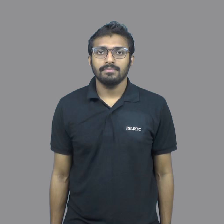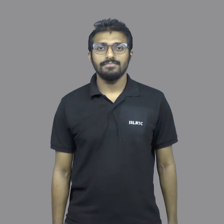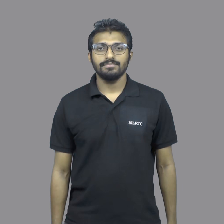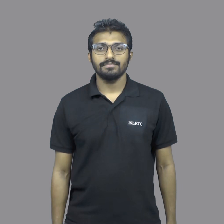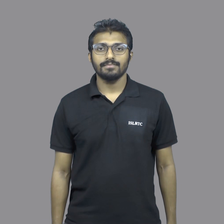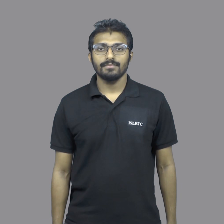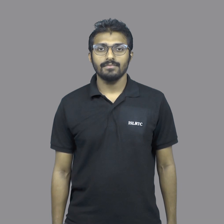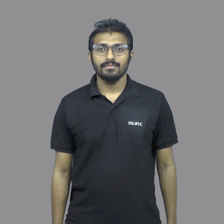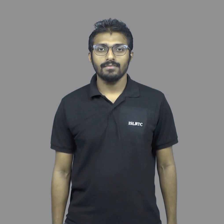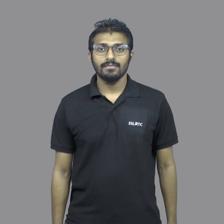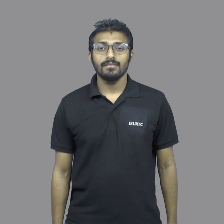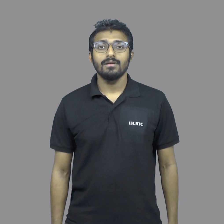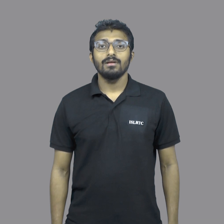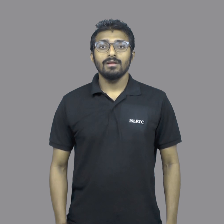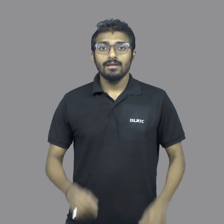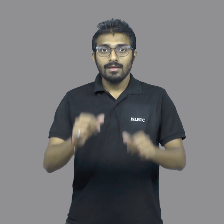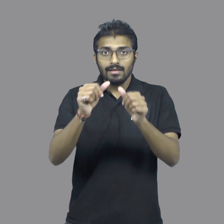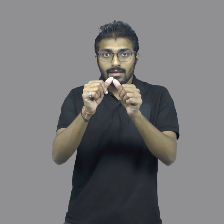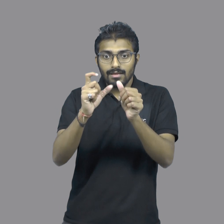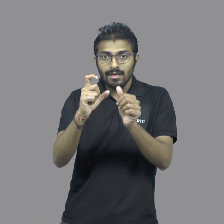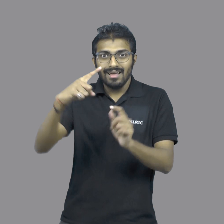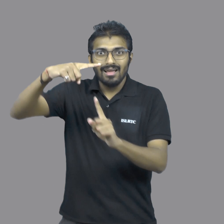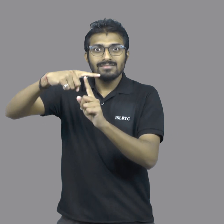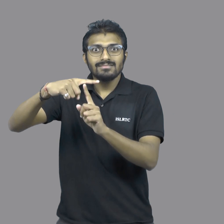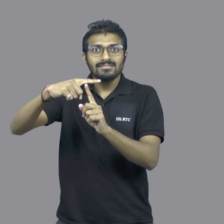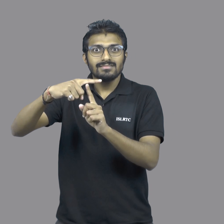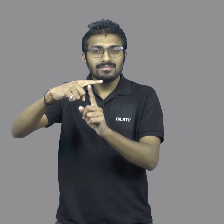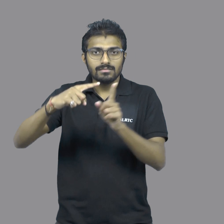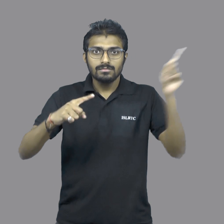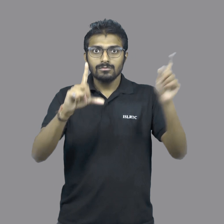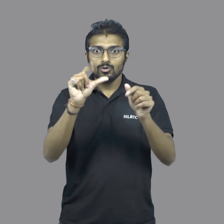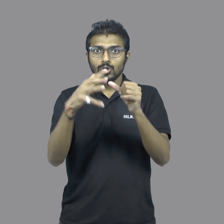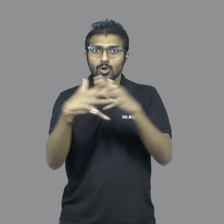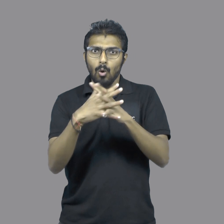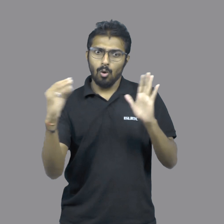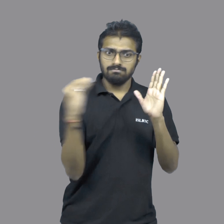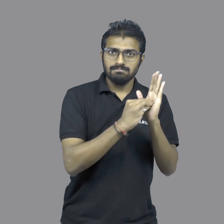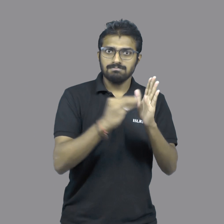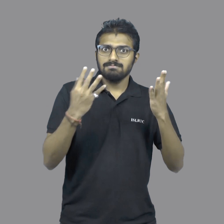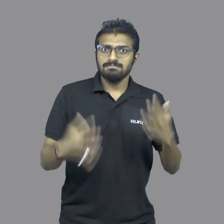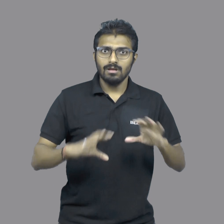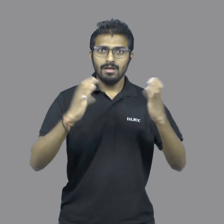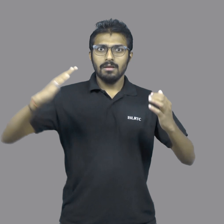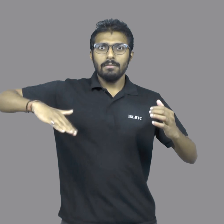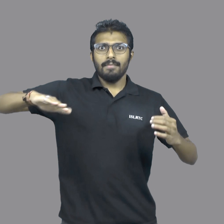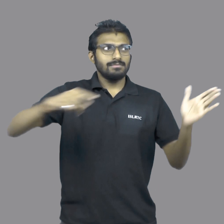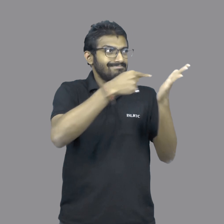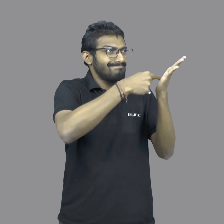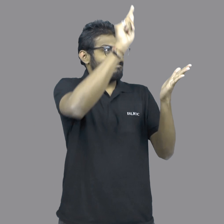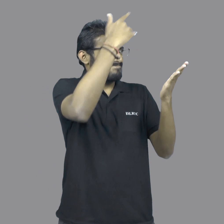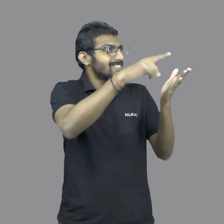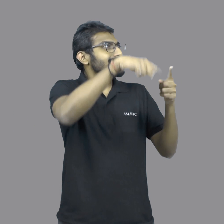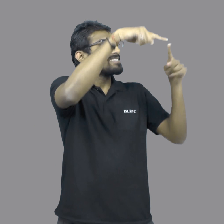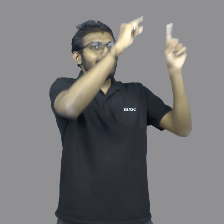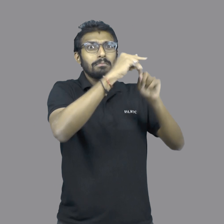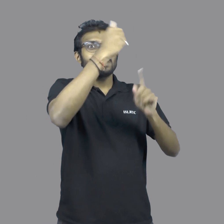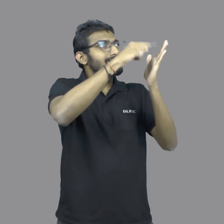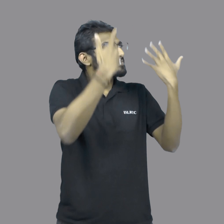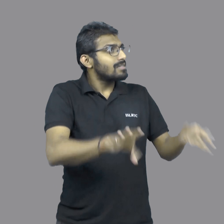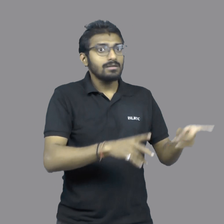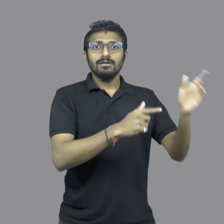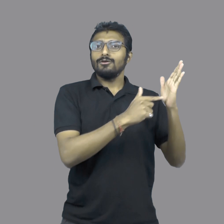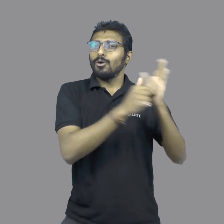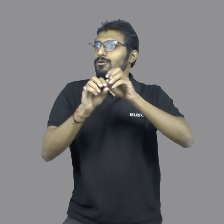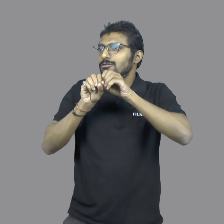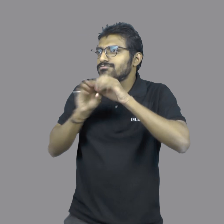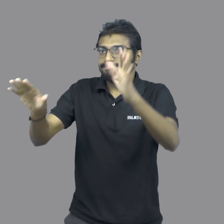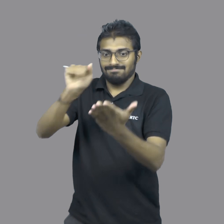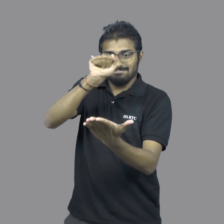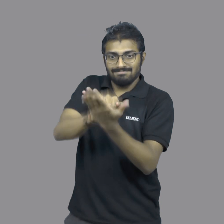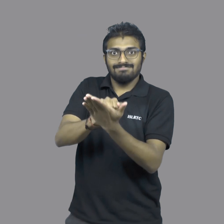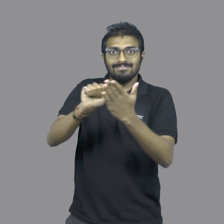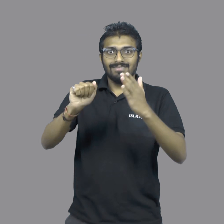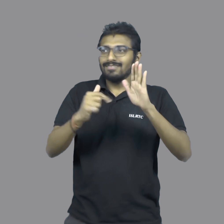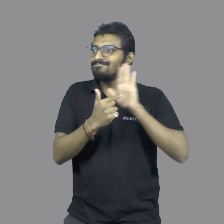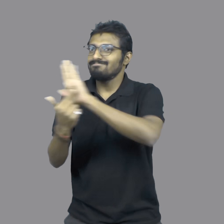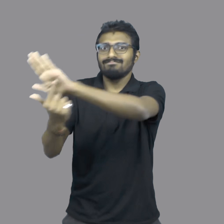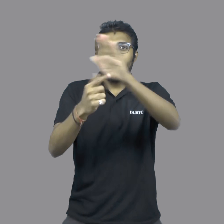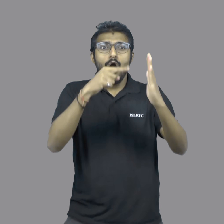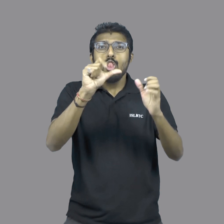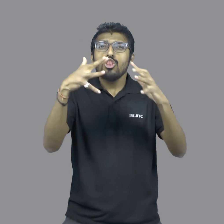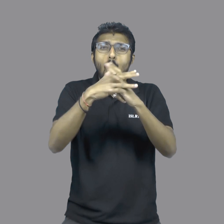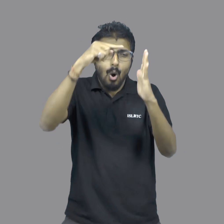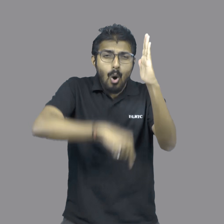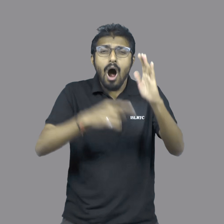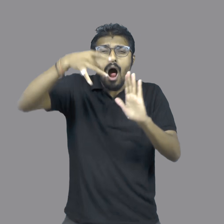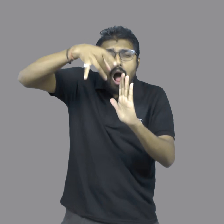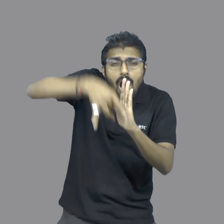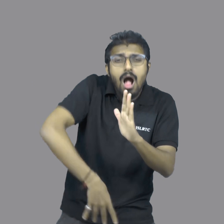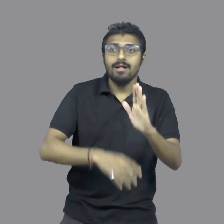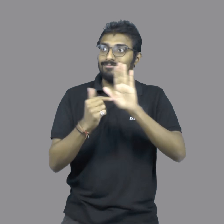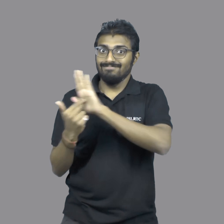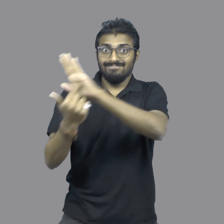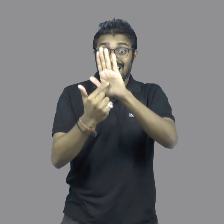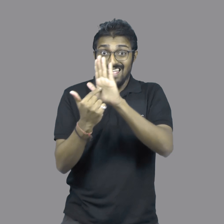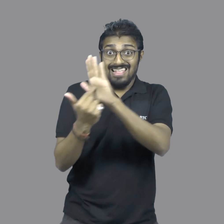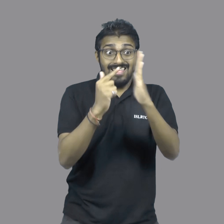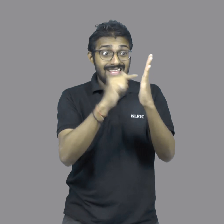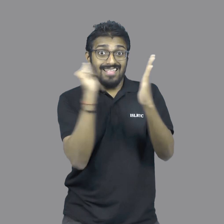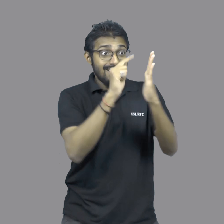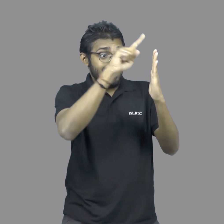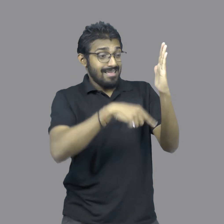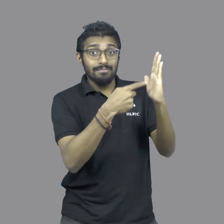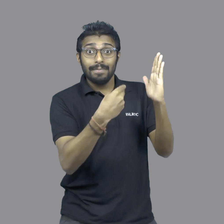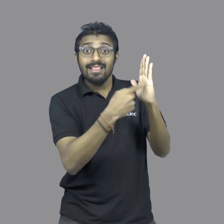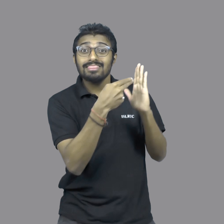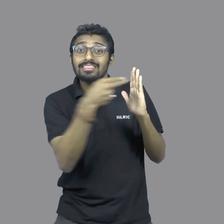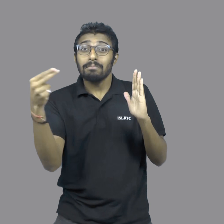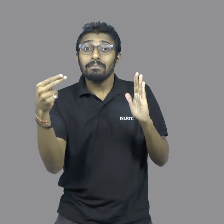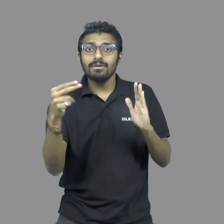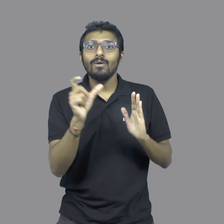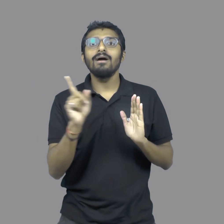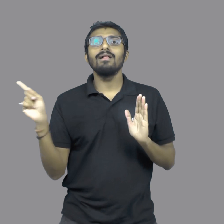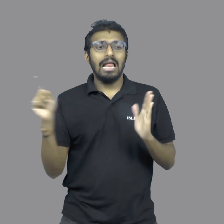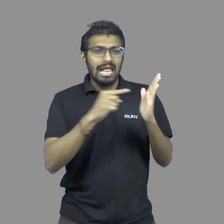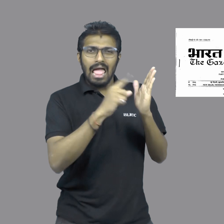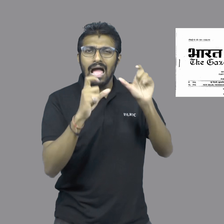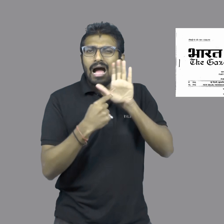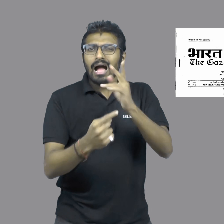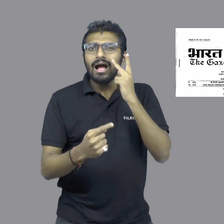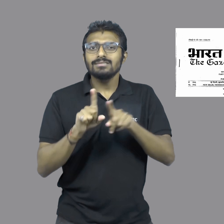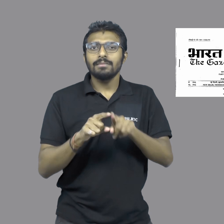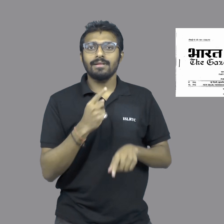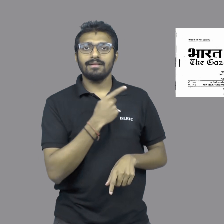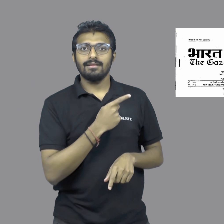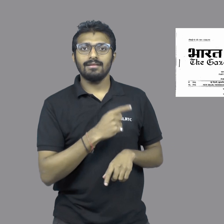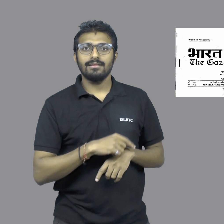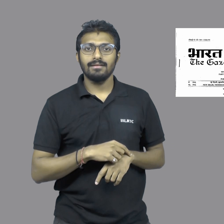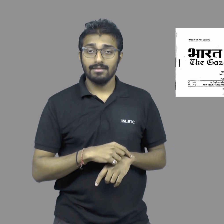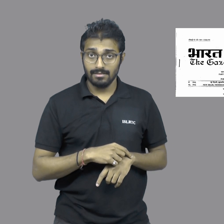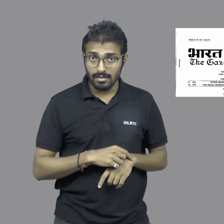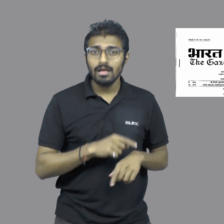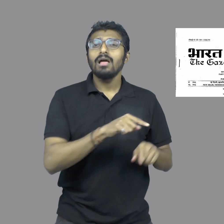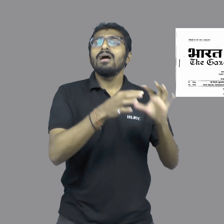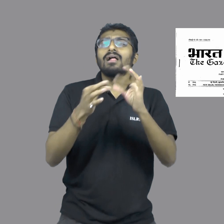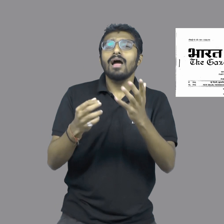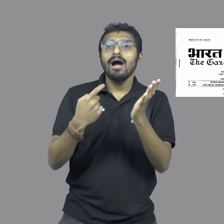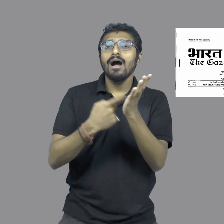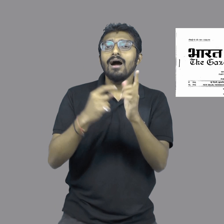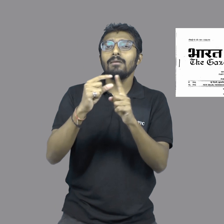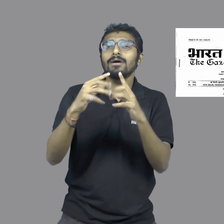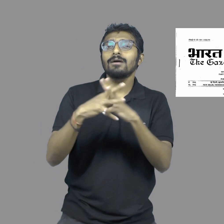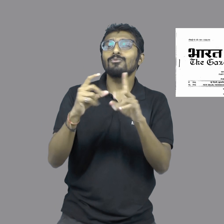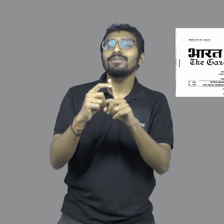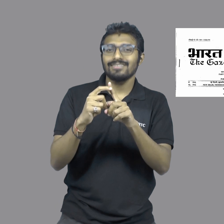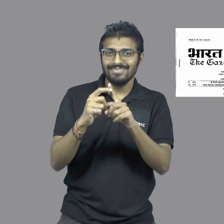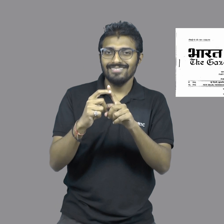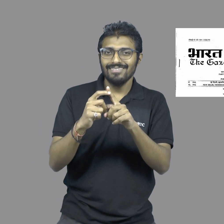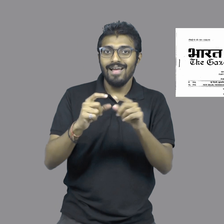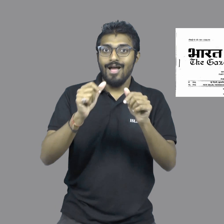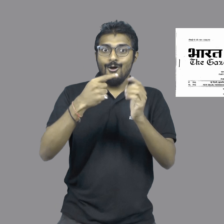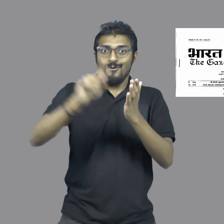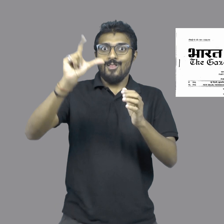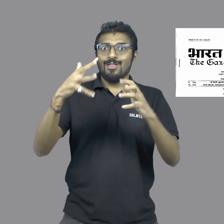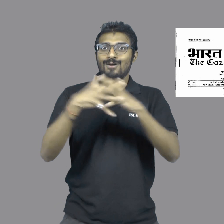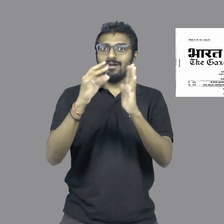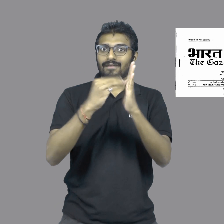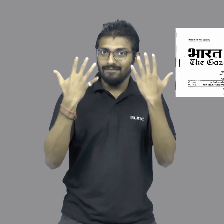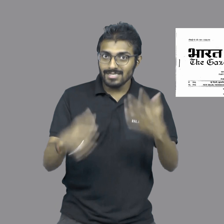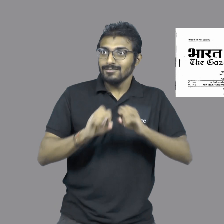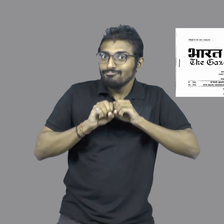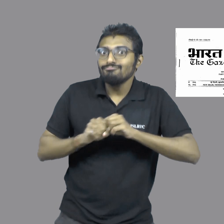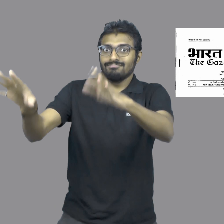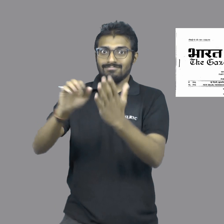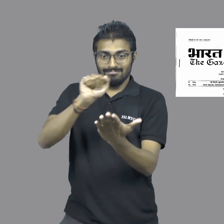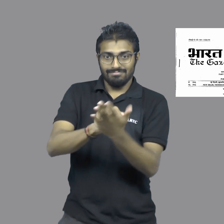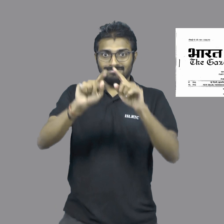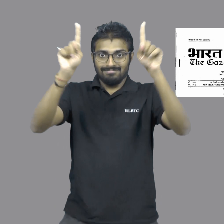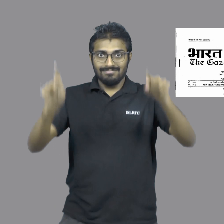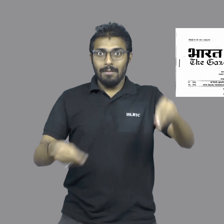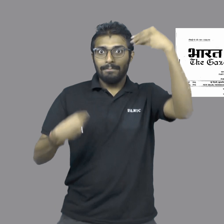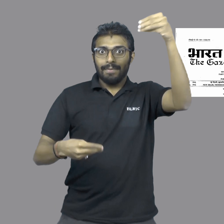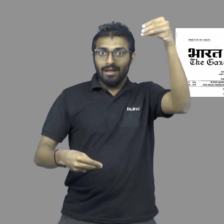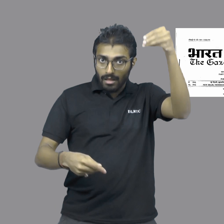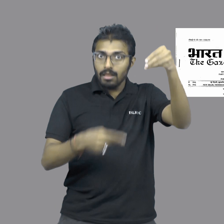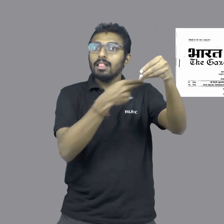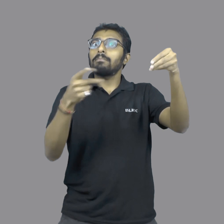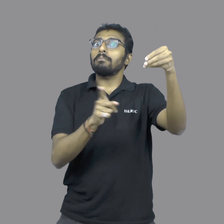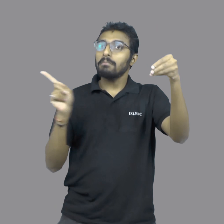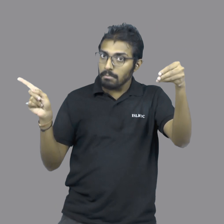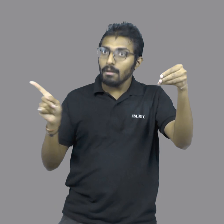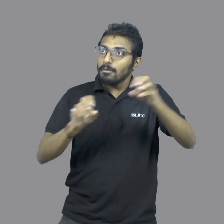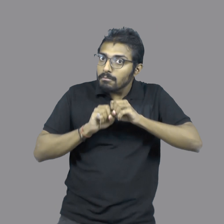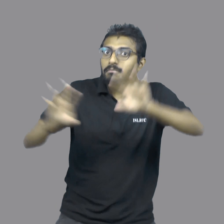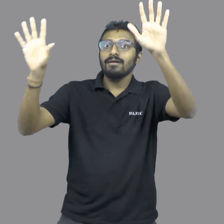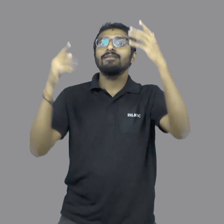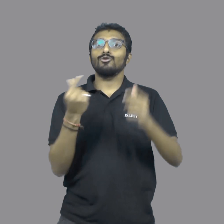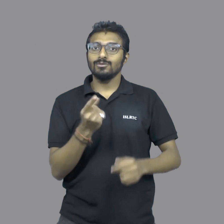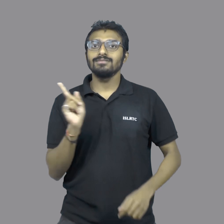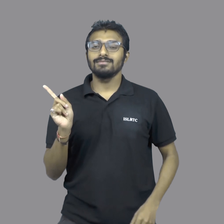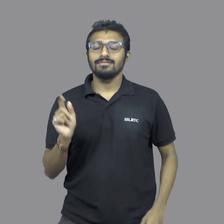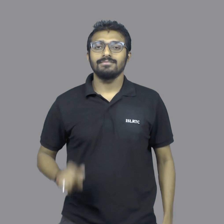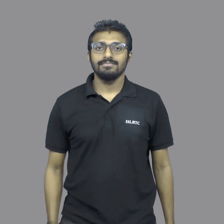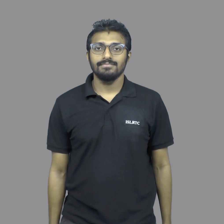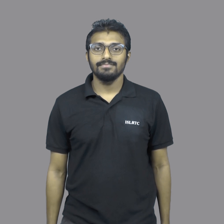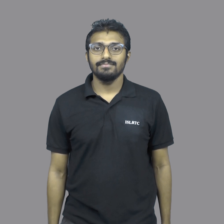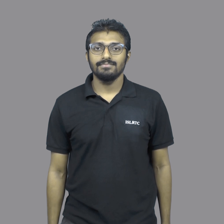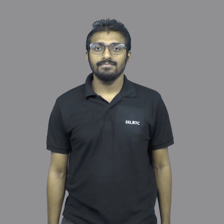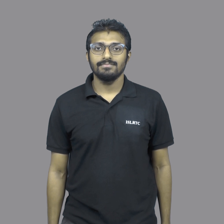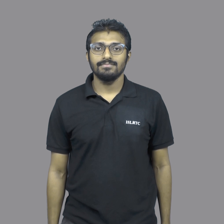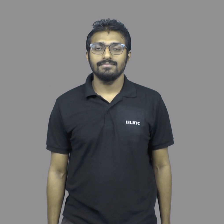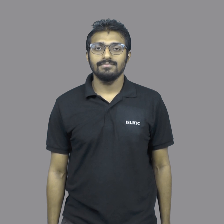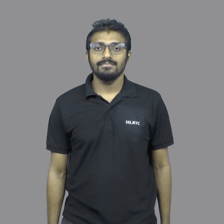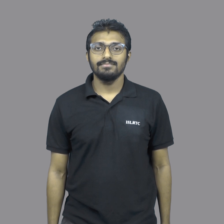Gazette